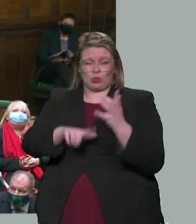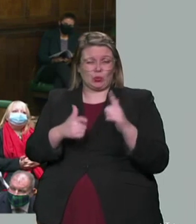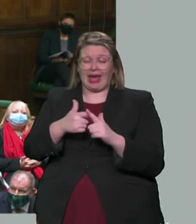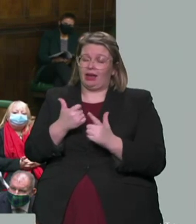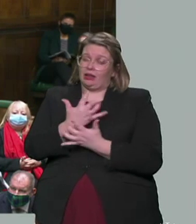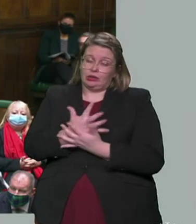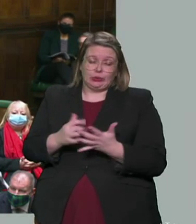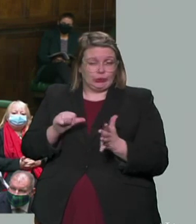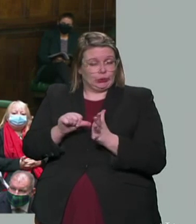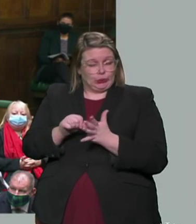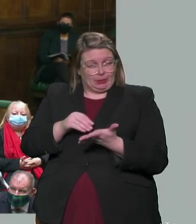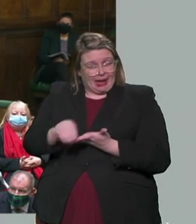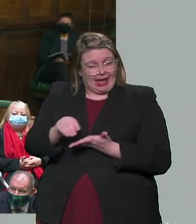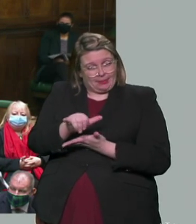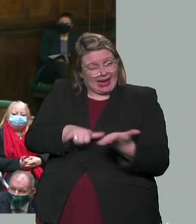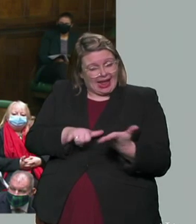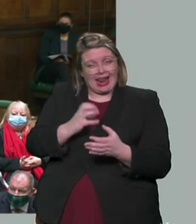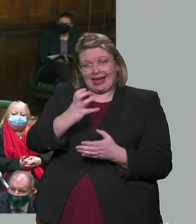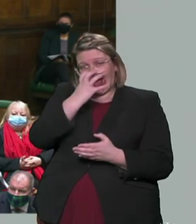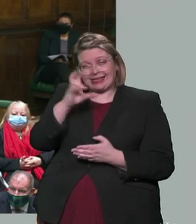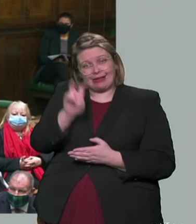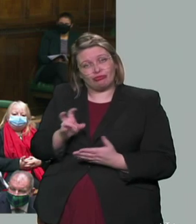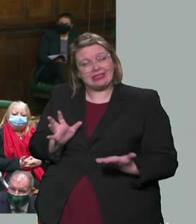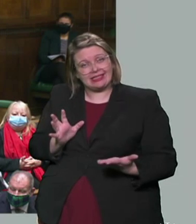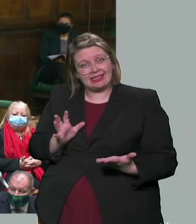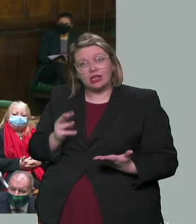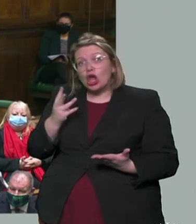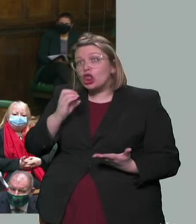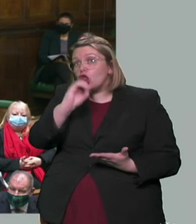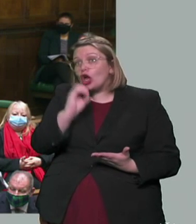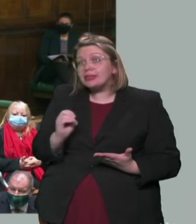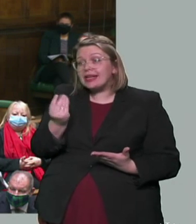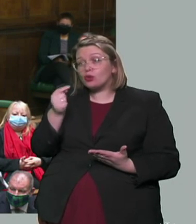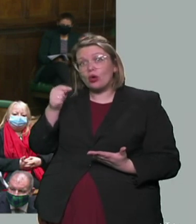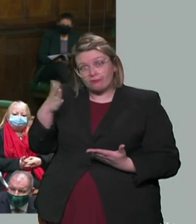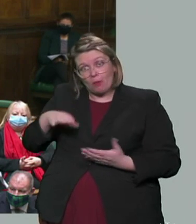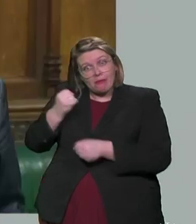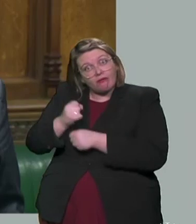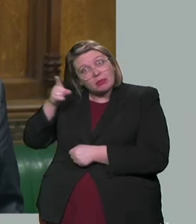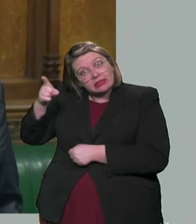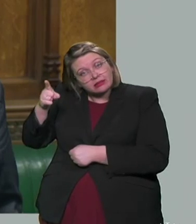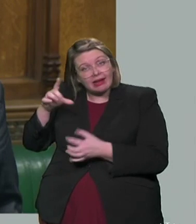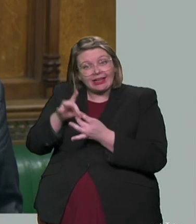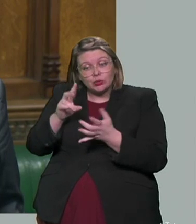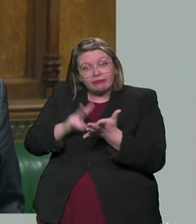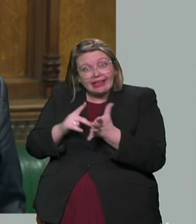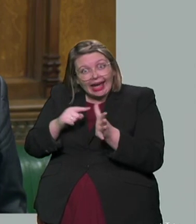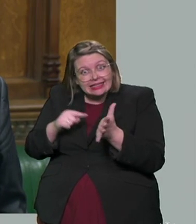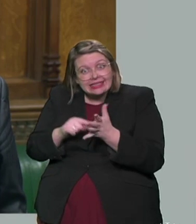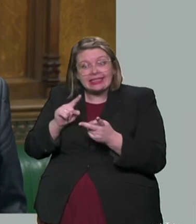Some 30% of those bills is actually driven by the Government, in the form of VAT and various green levies.